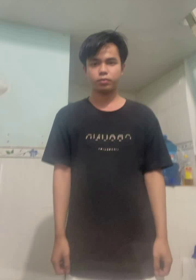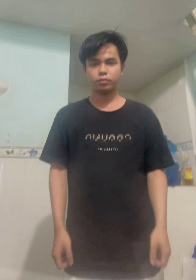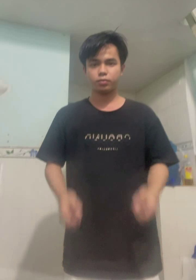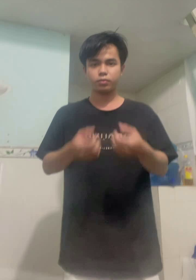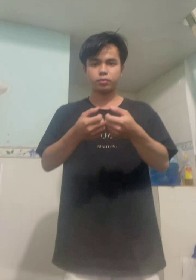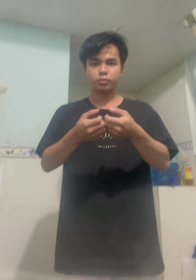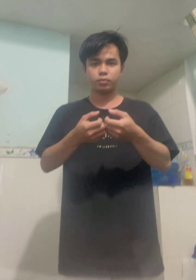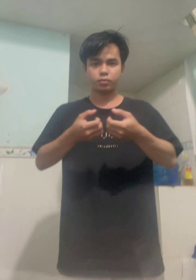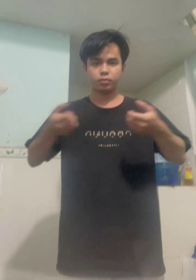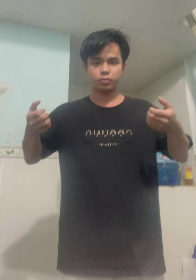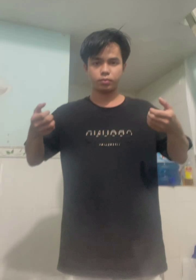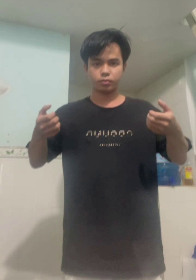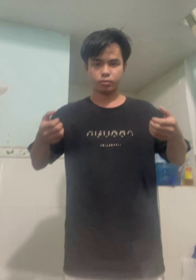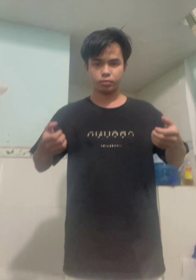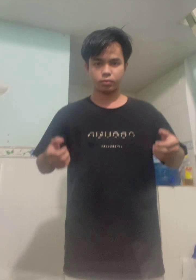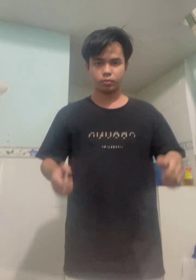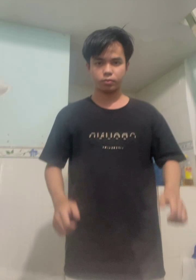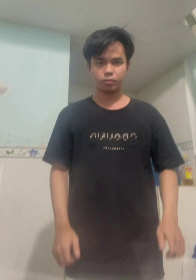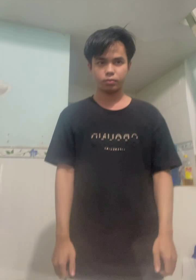chia cat